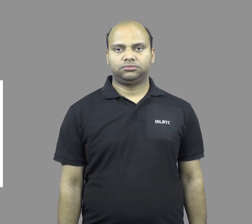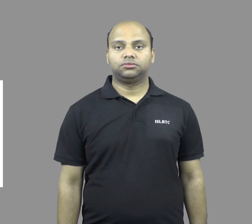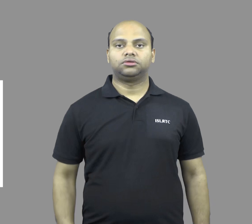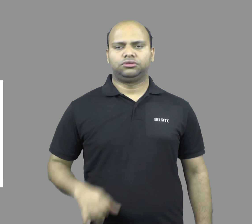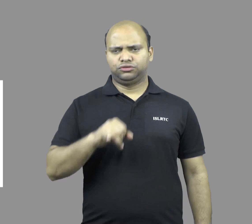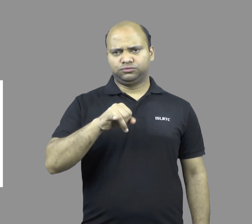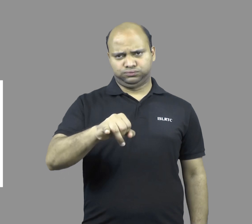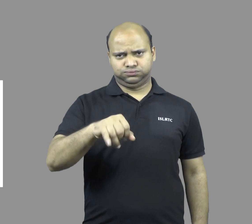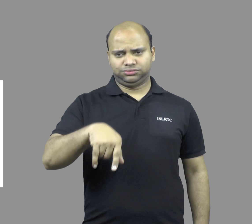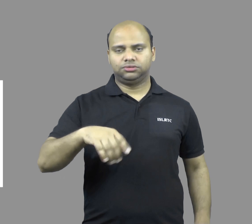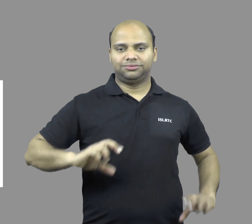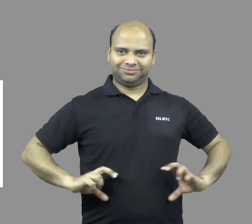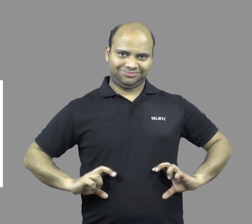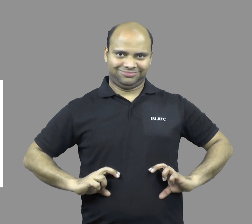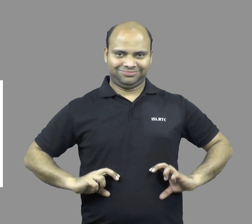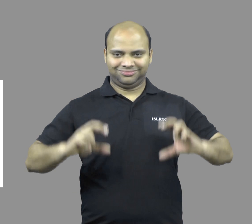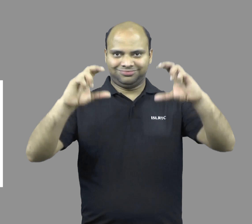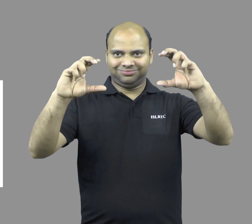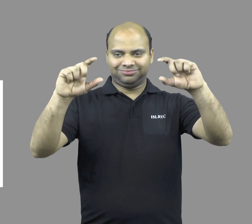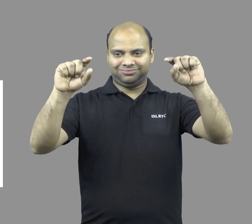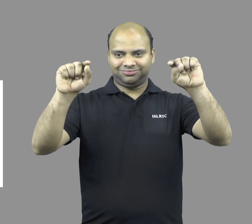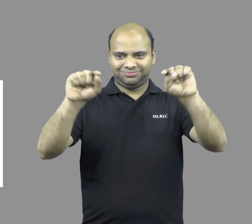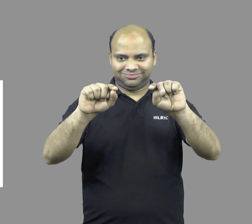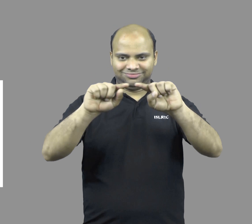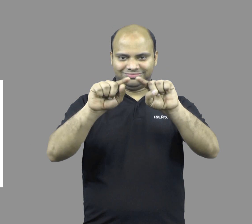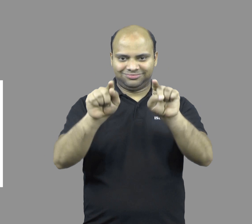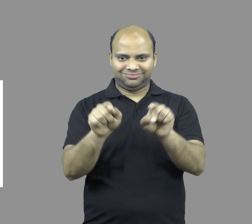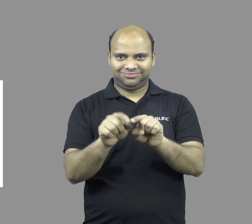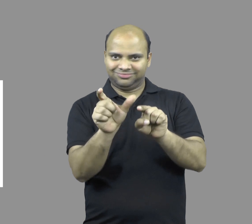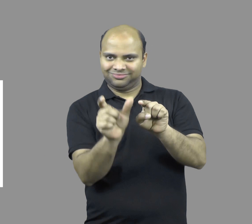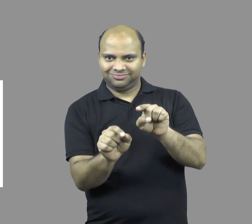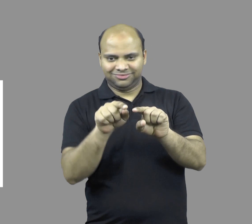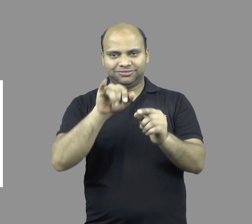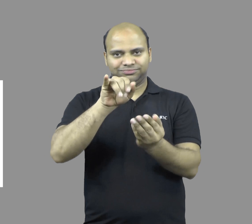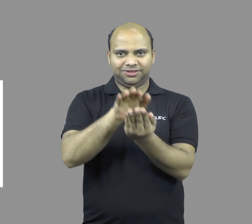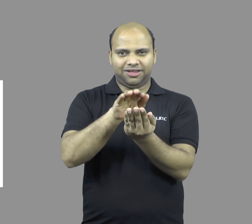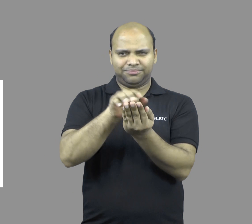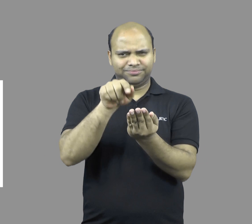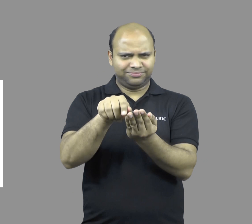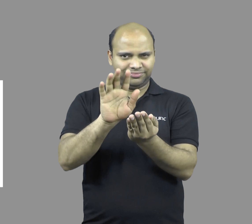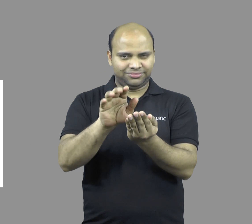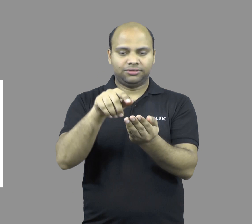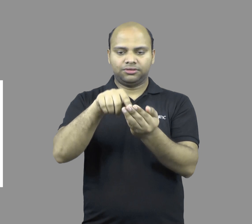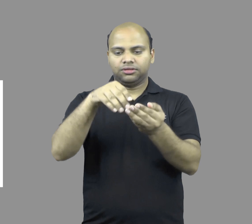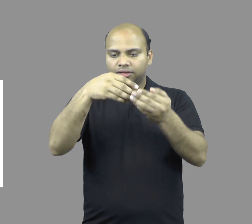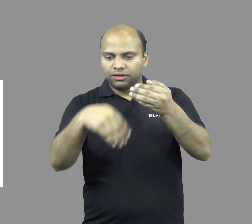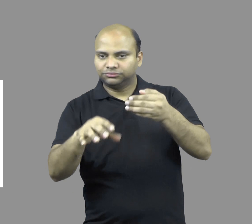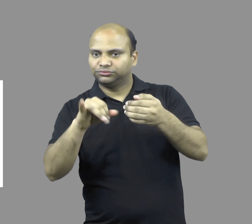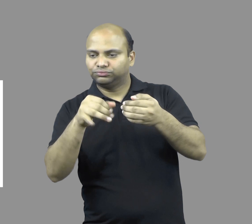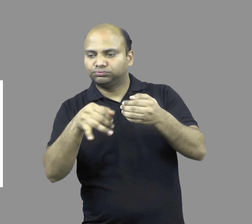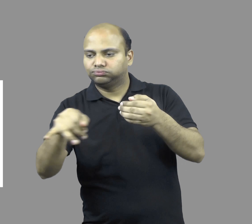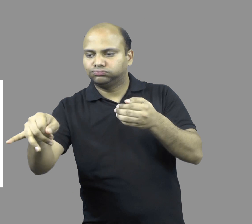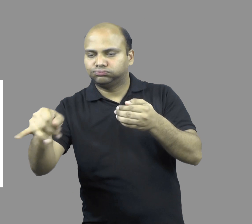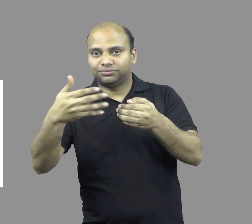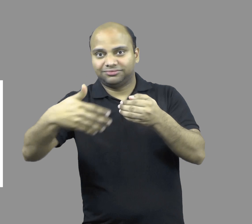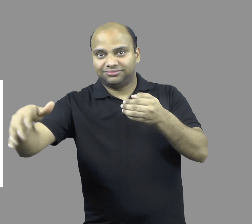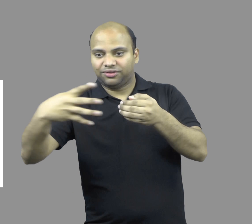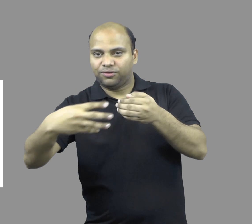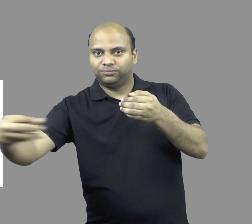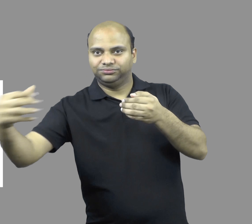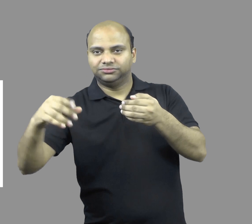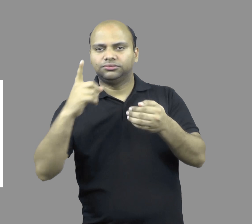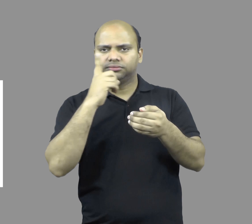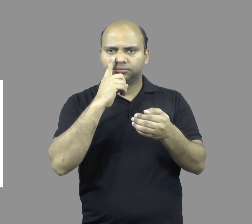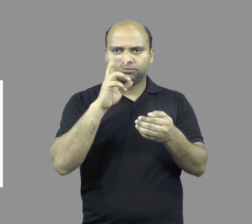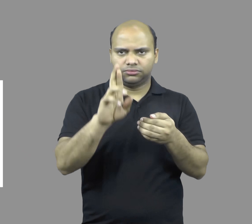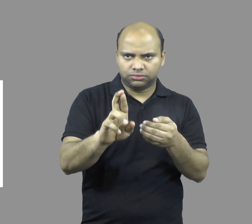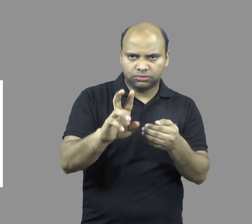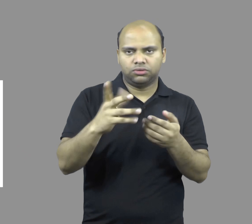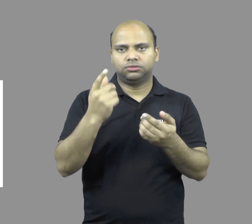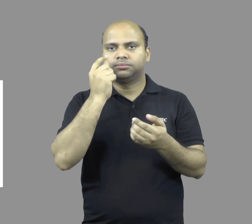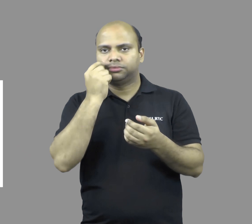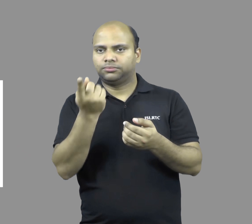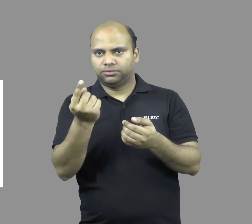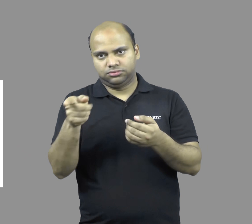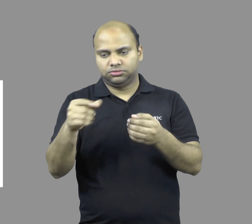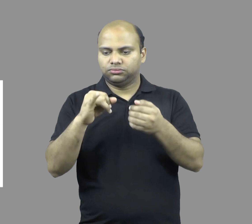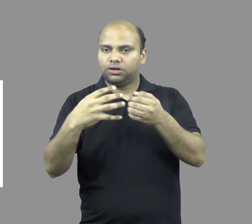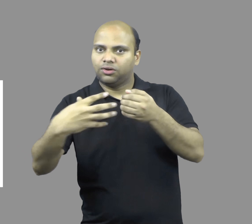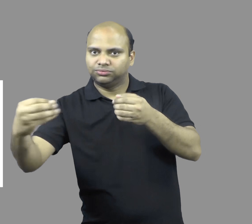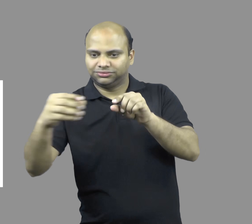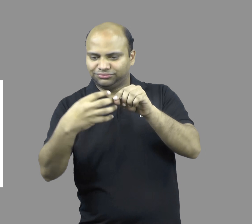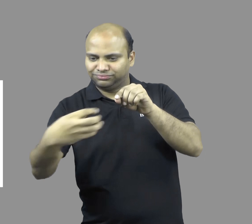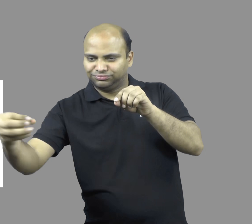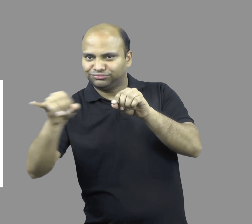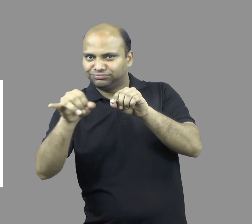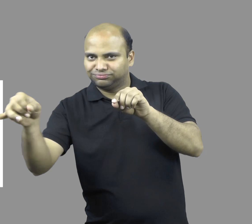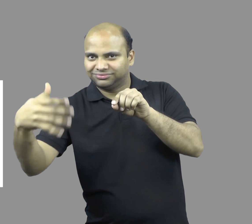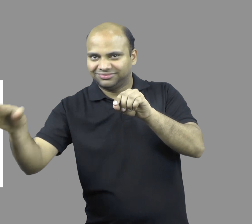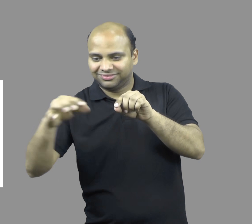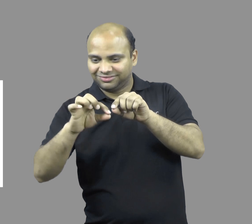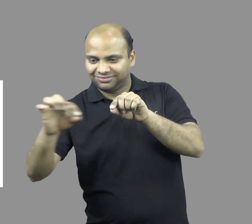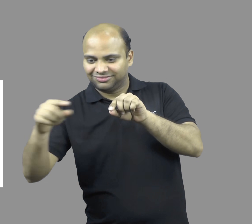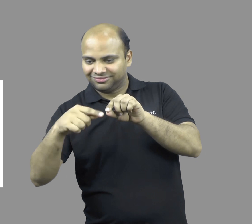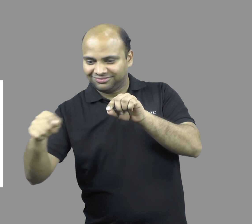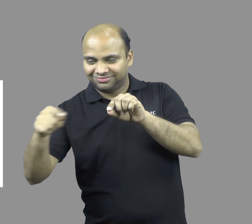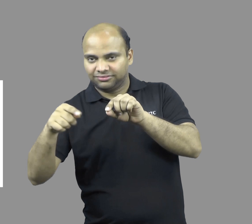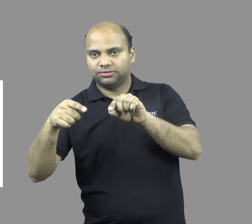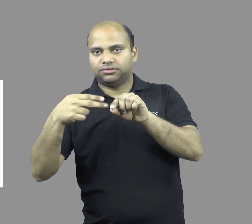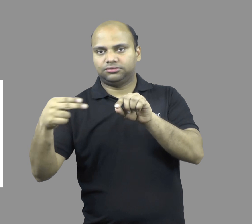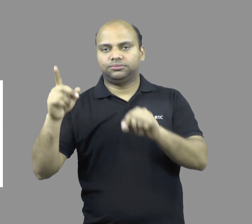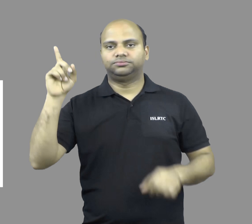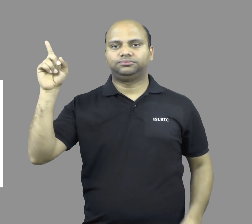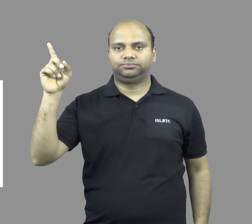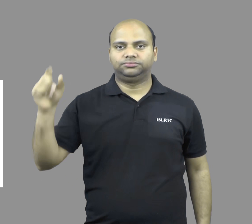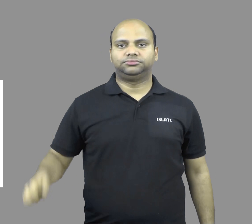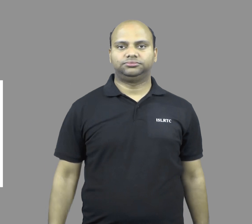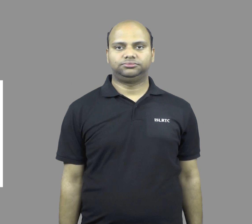Urethra